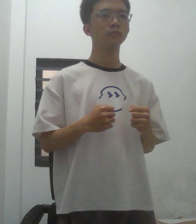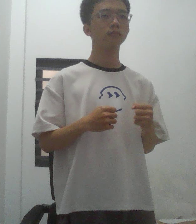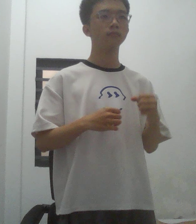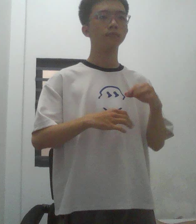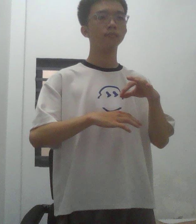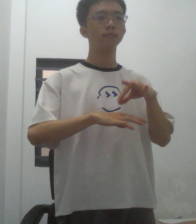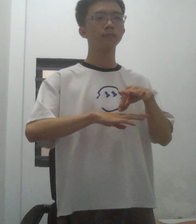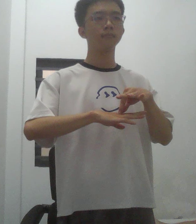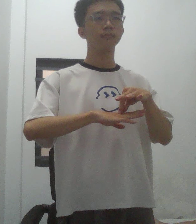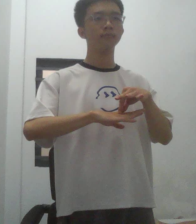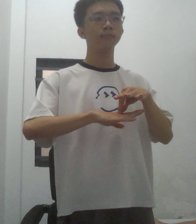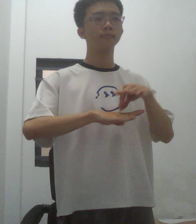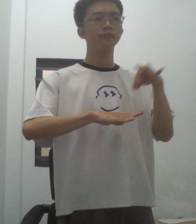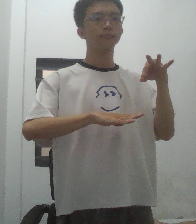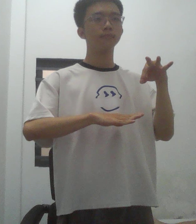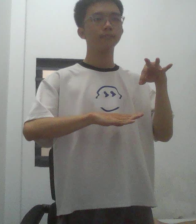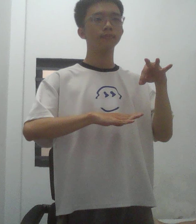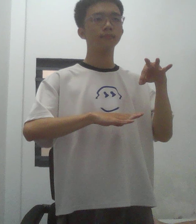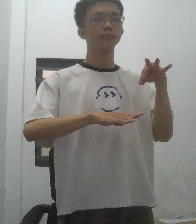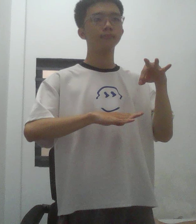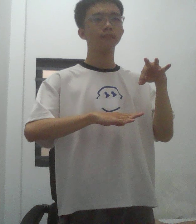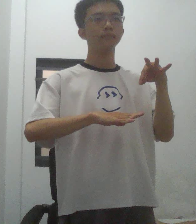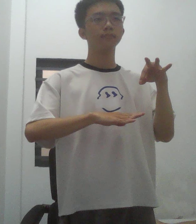tuan